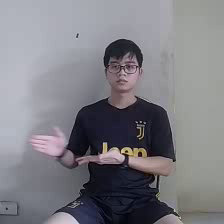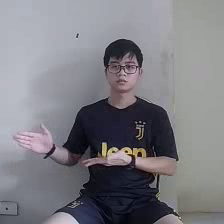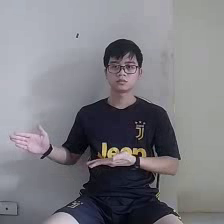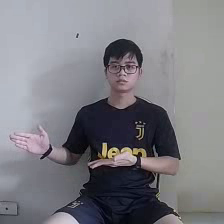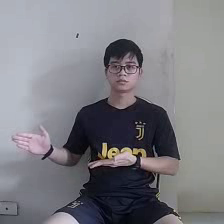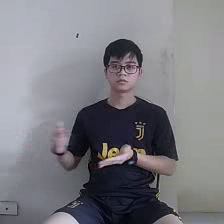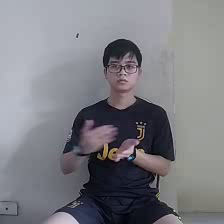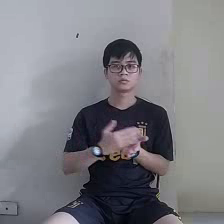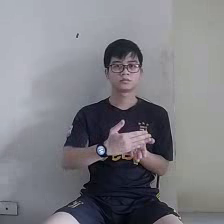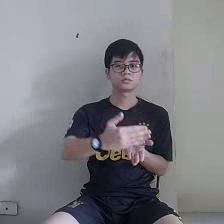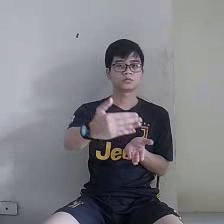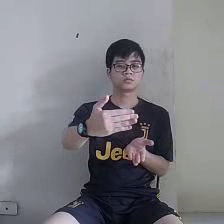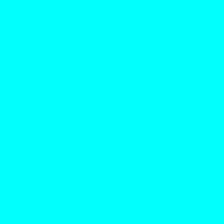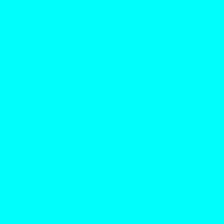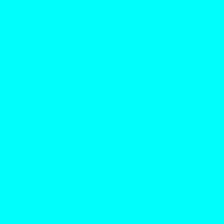San sẻ